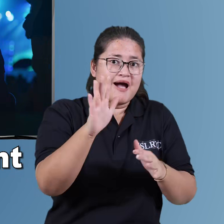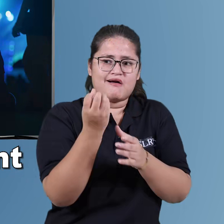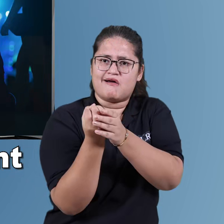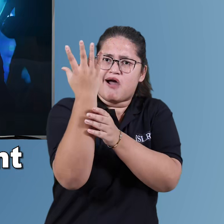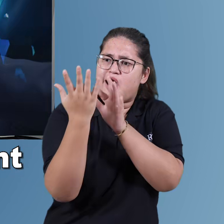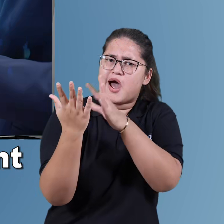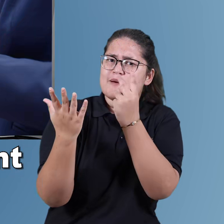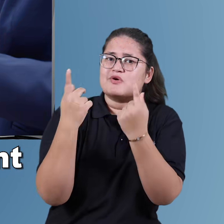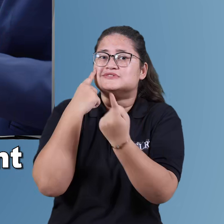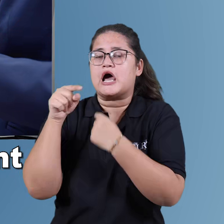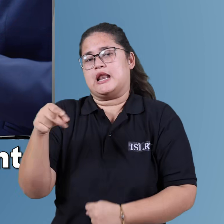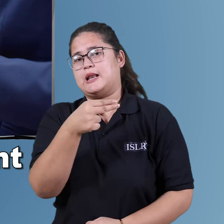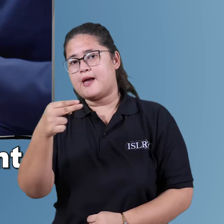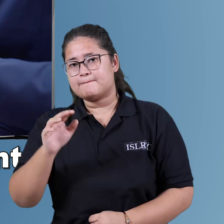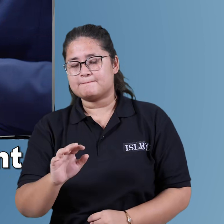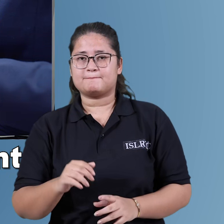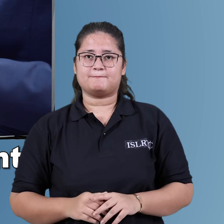or product over time.